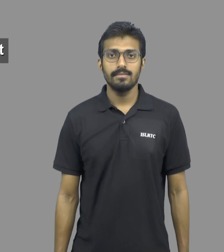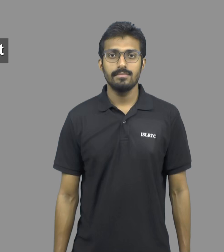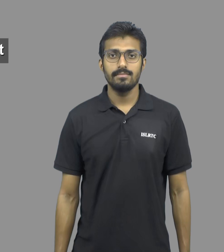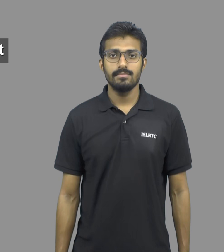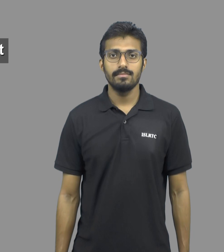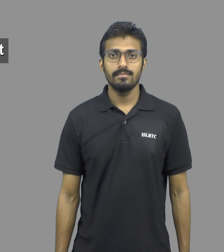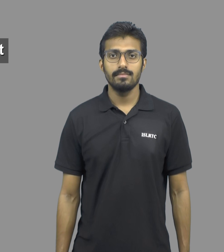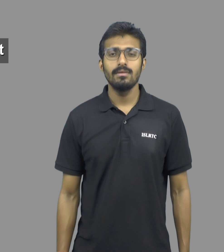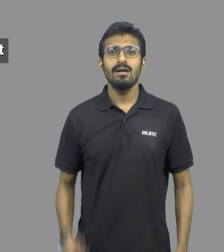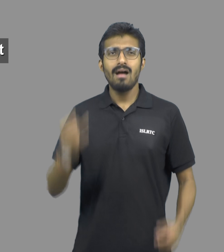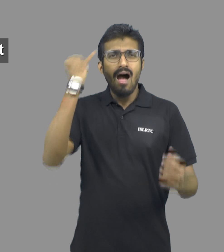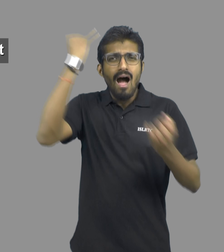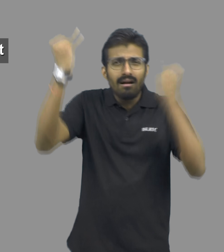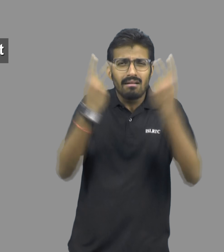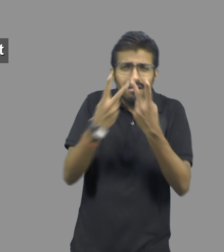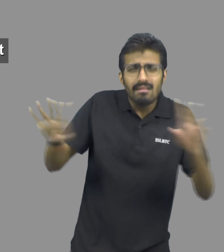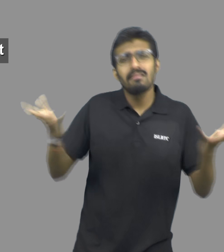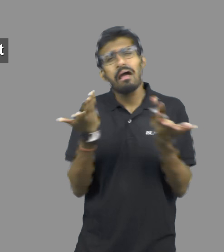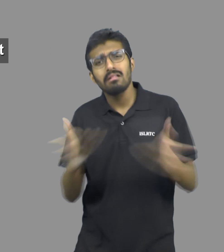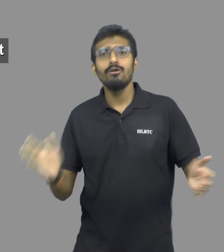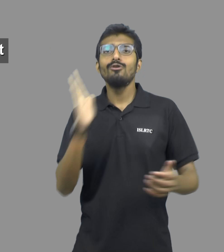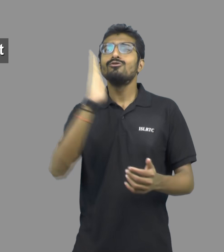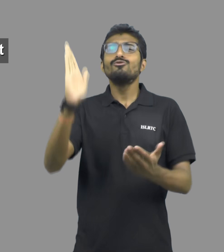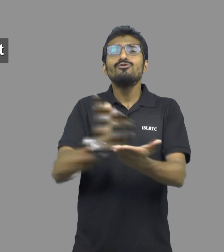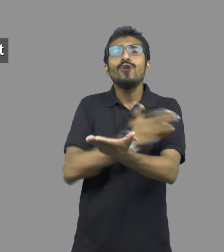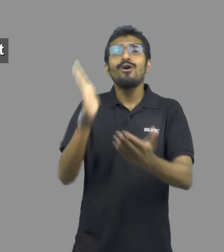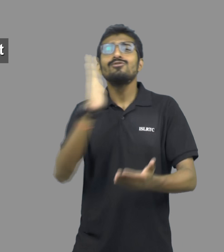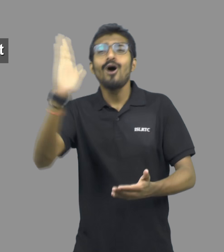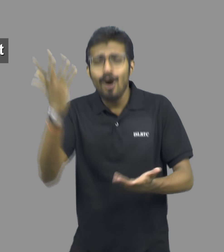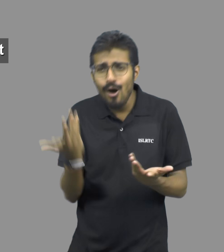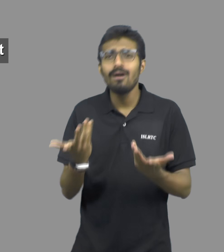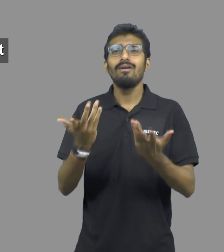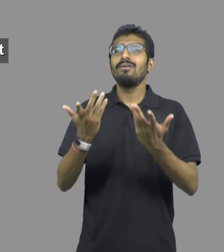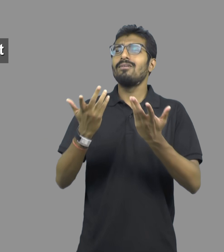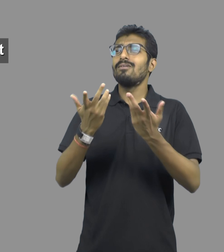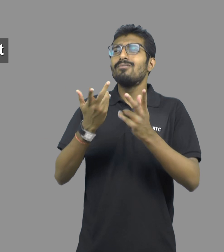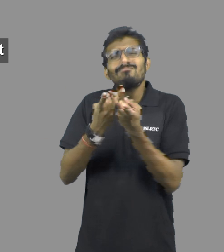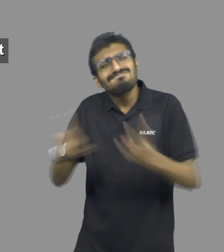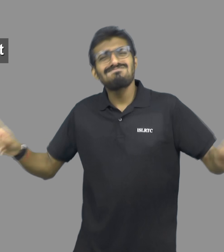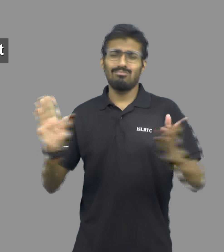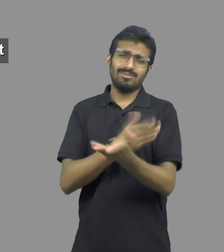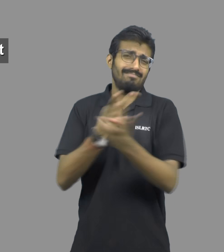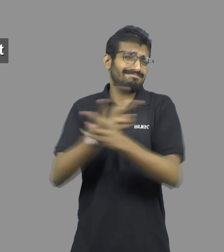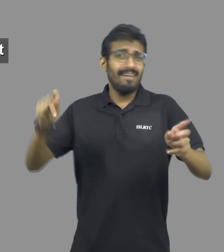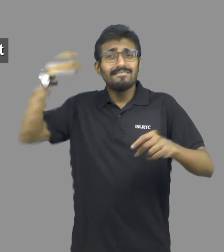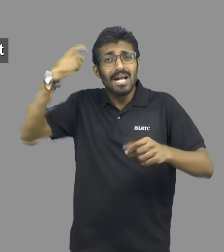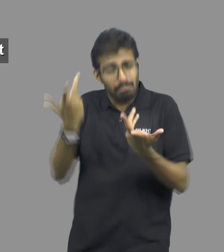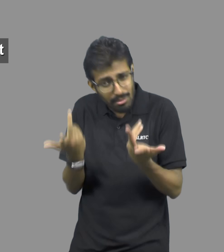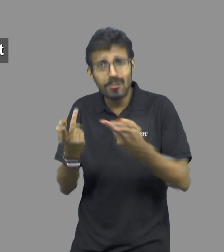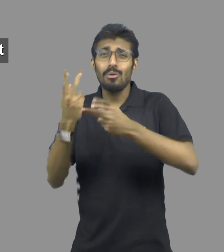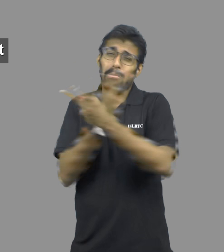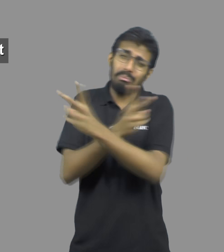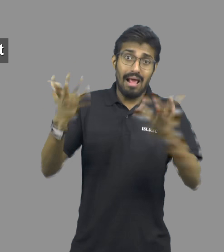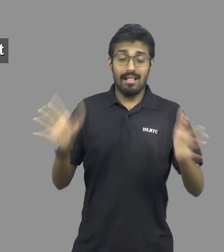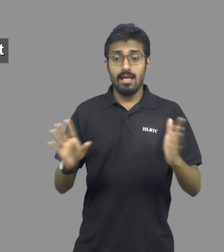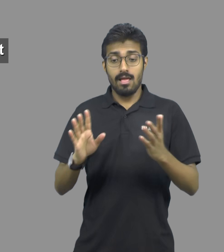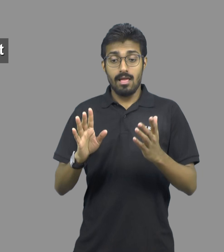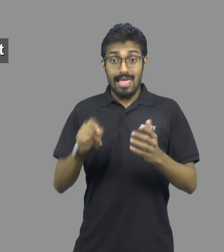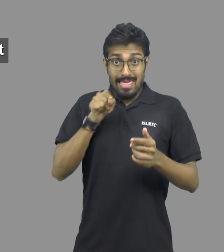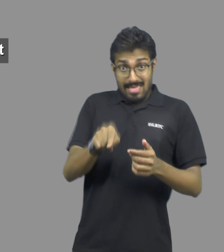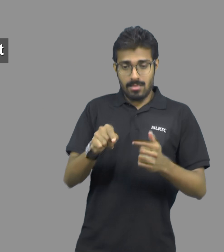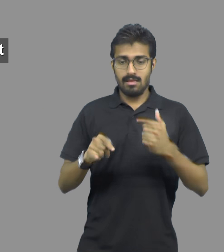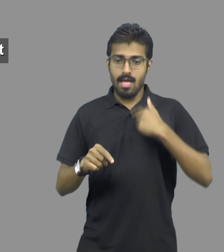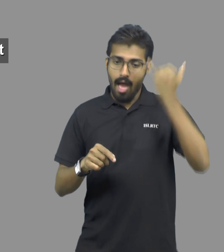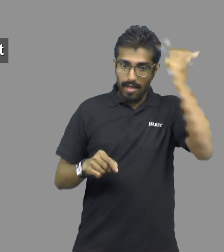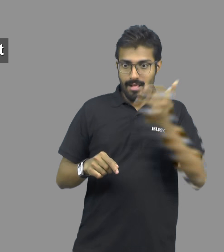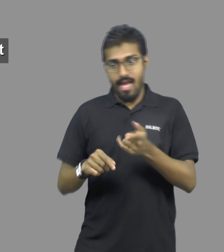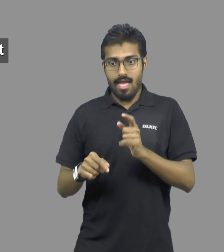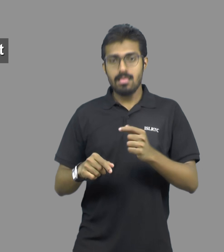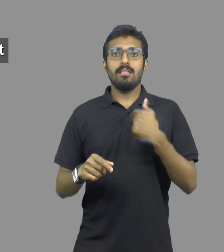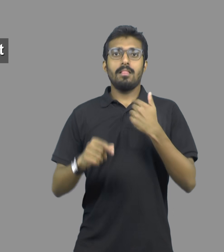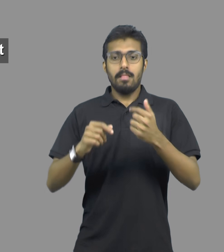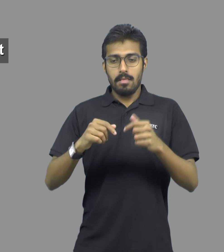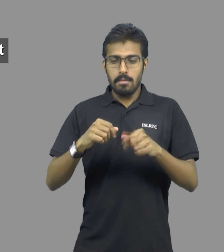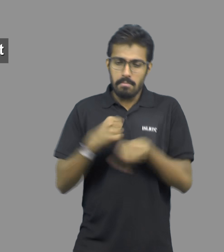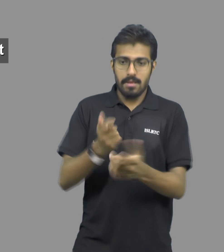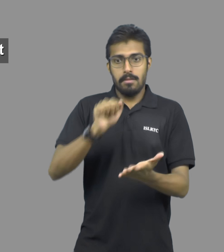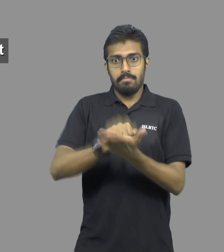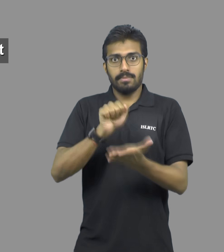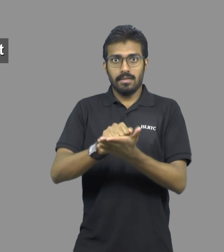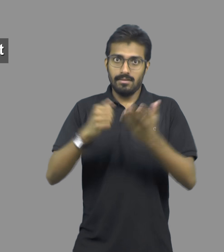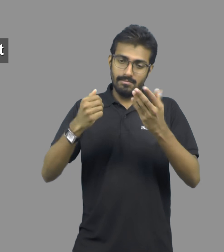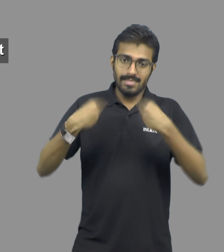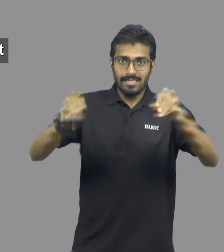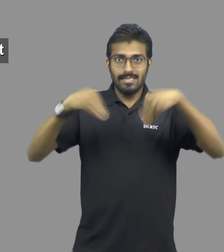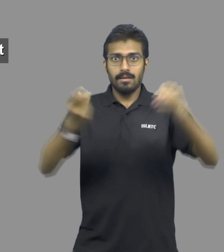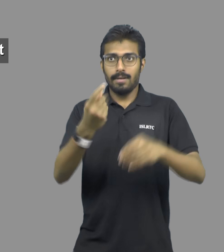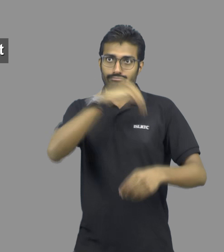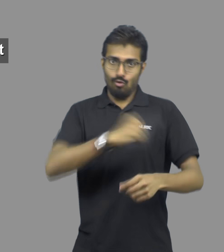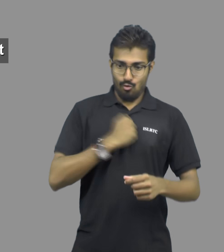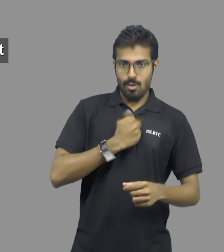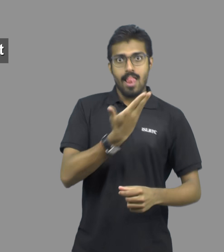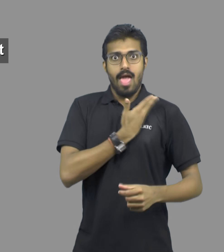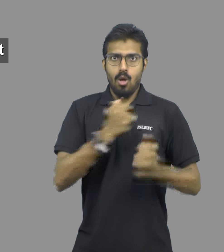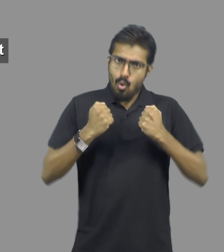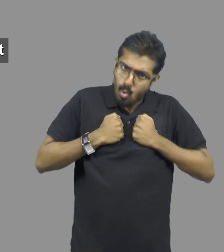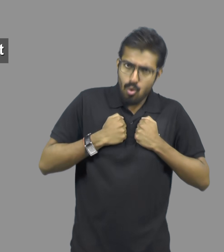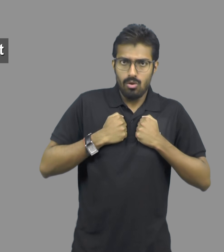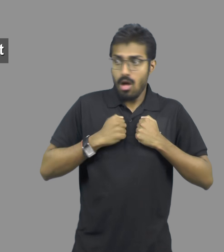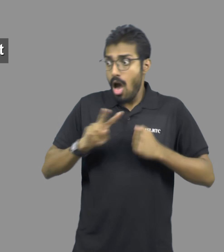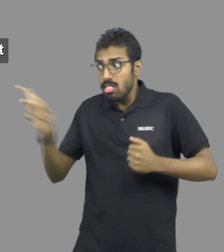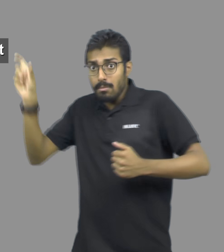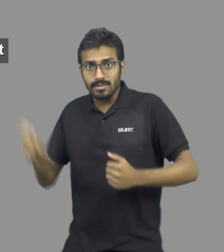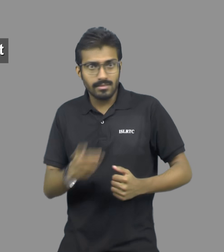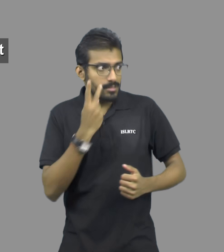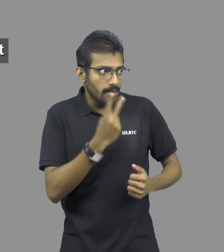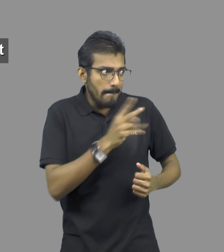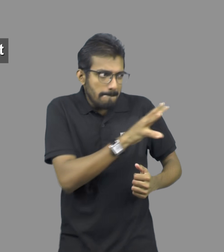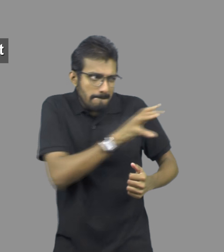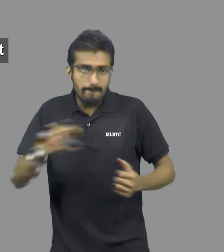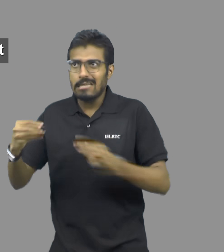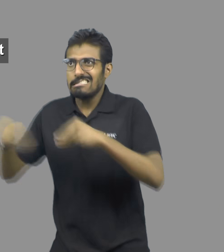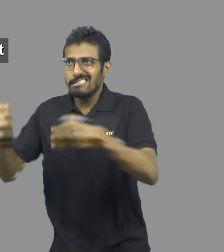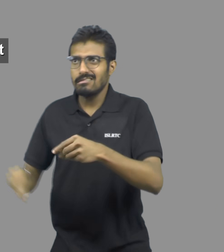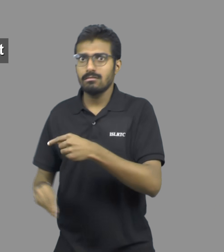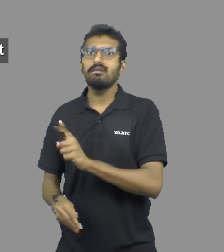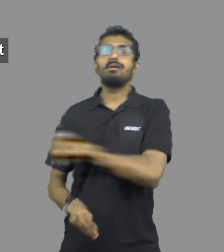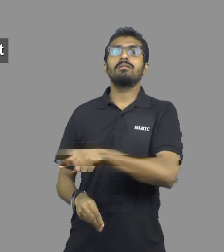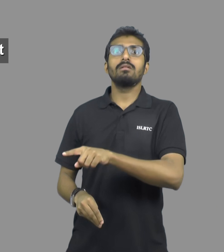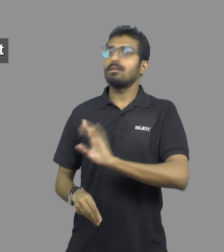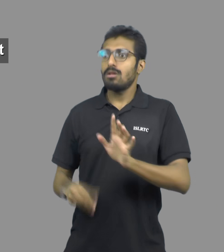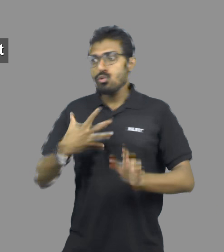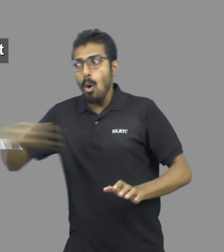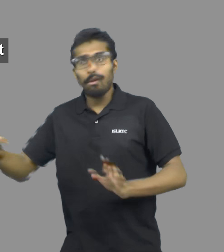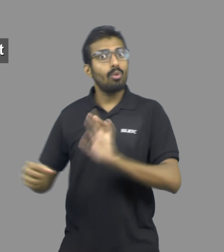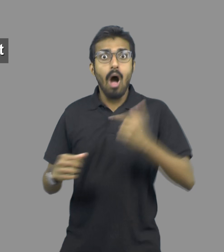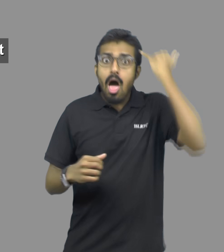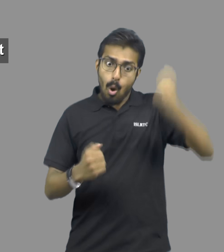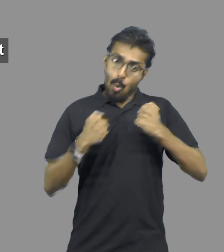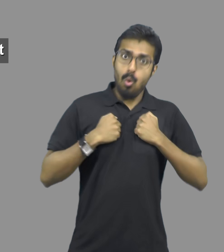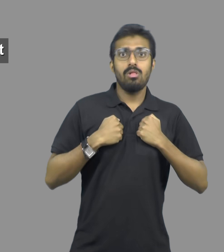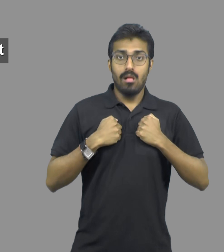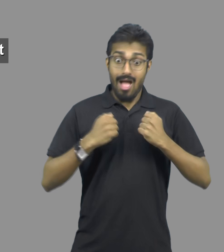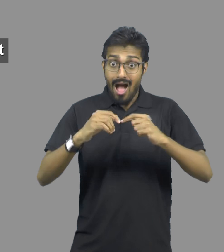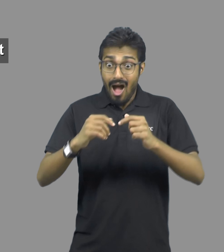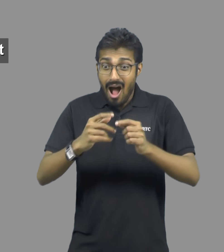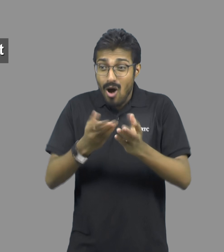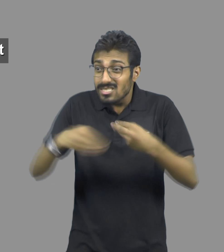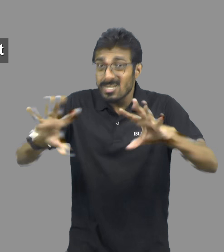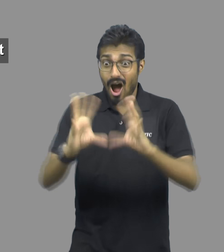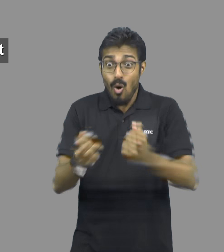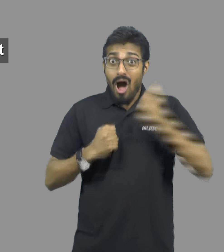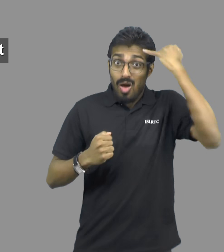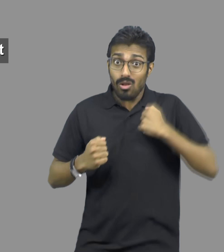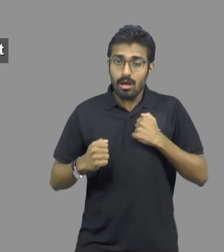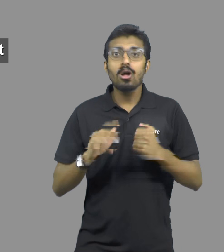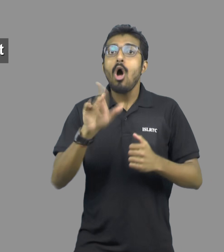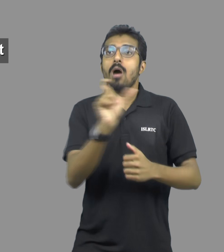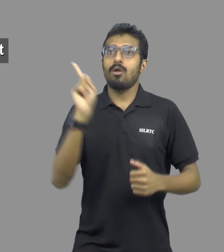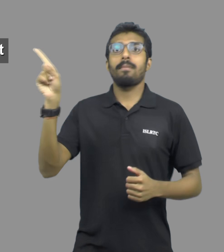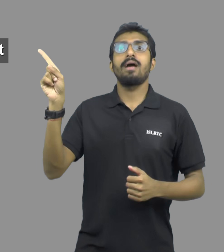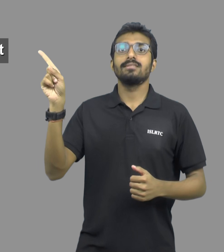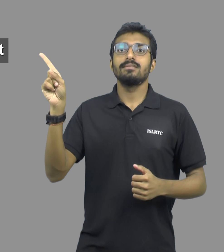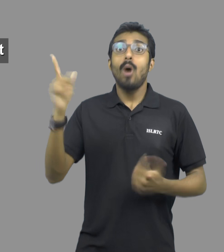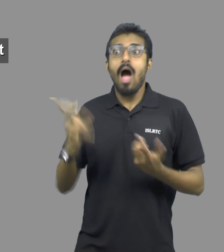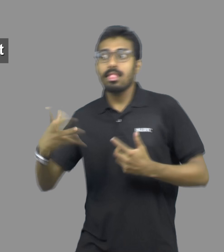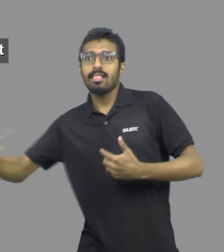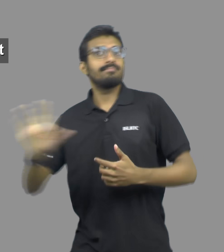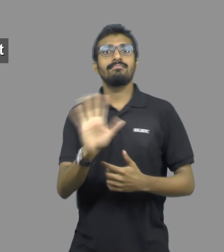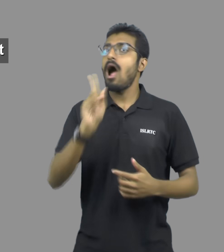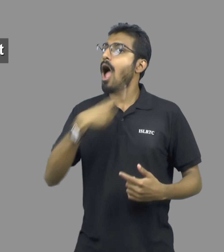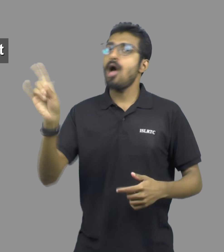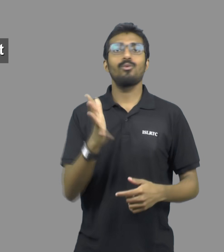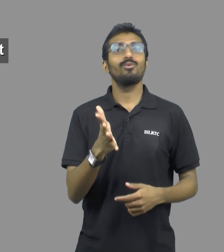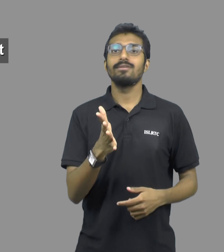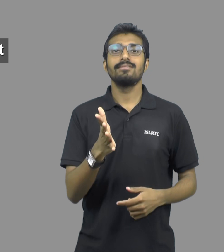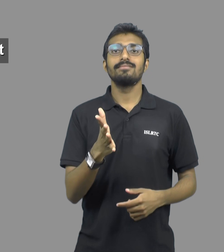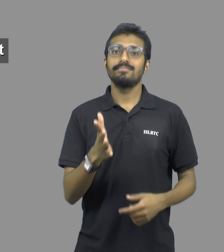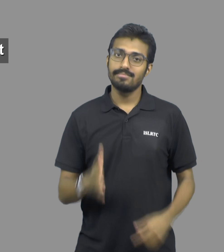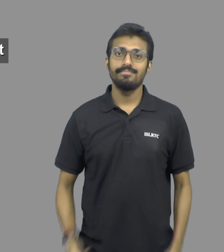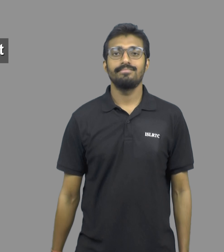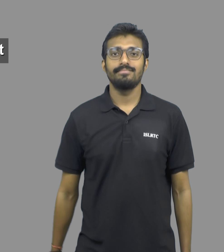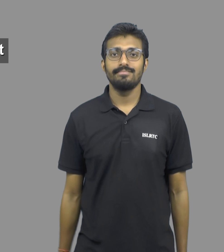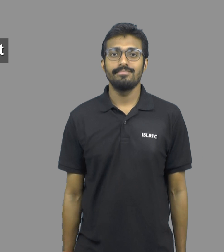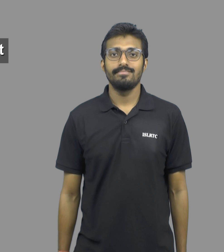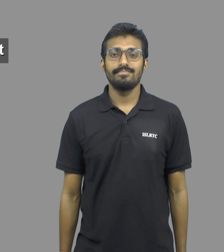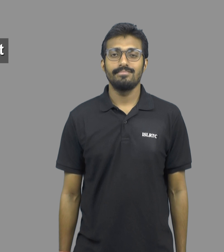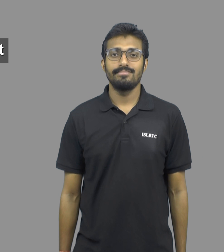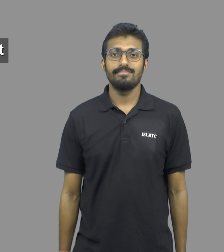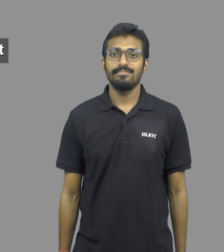Copyright